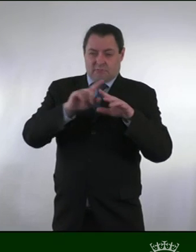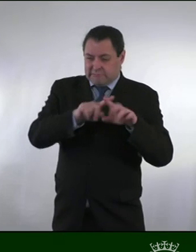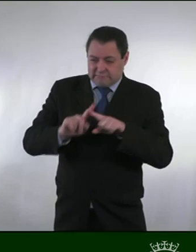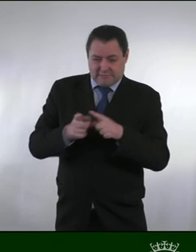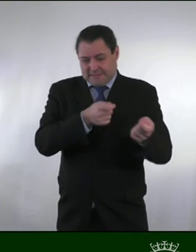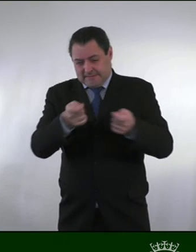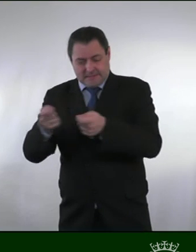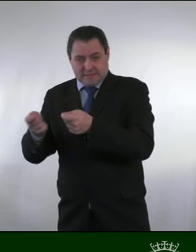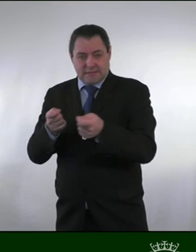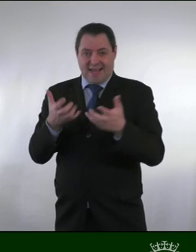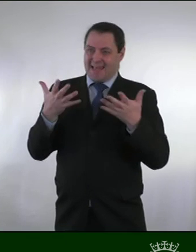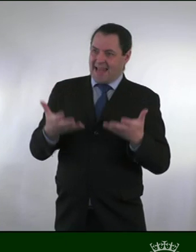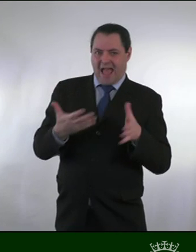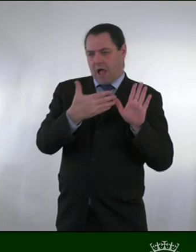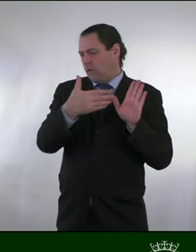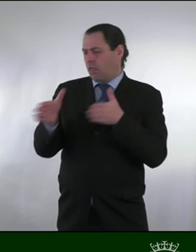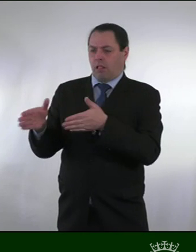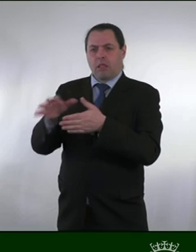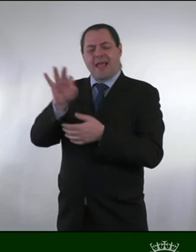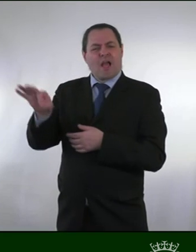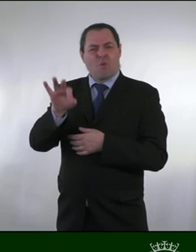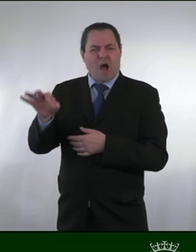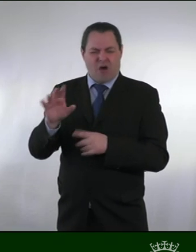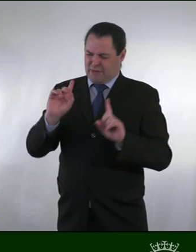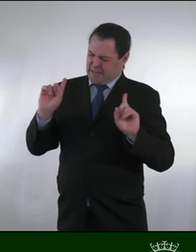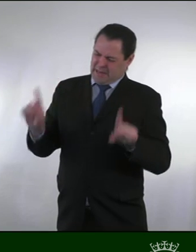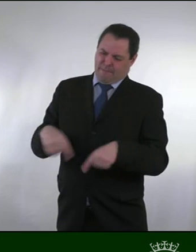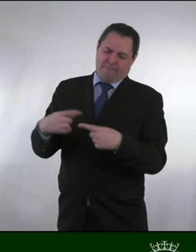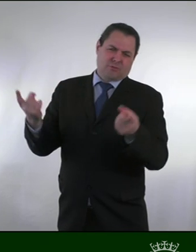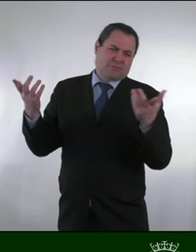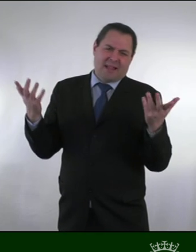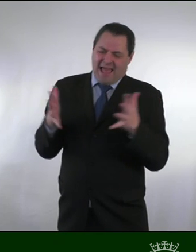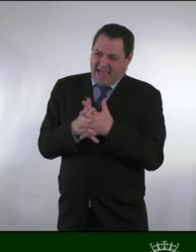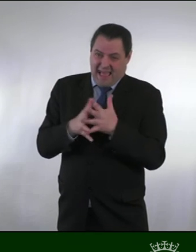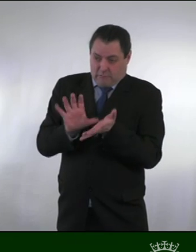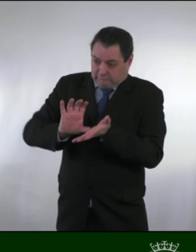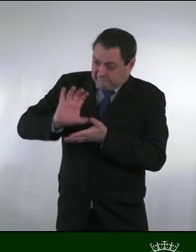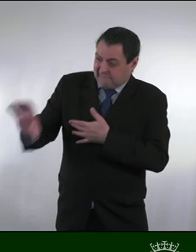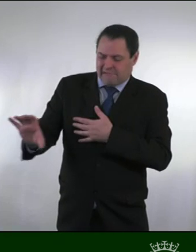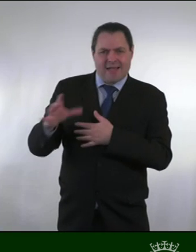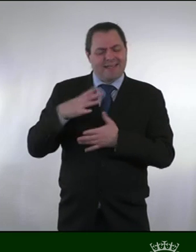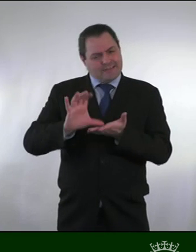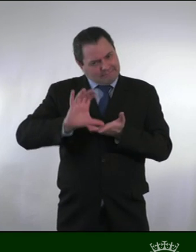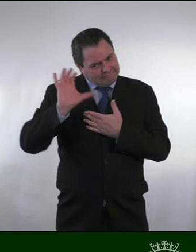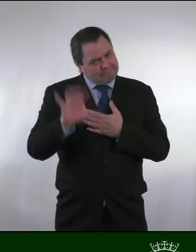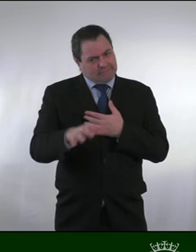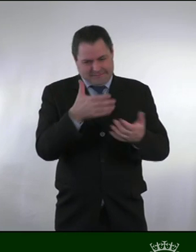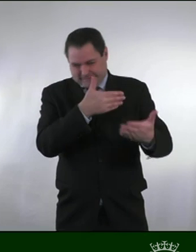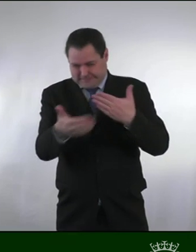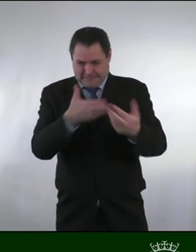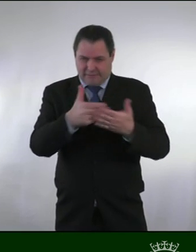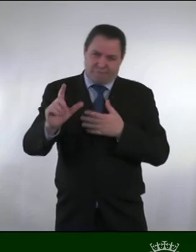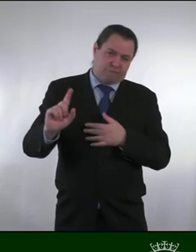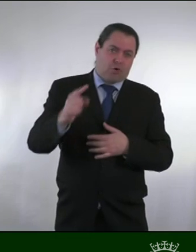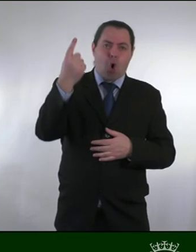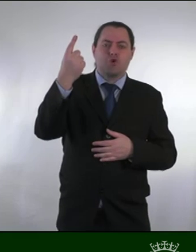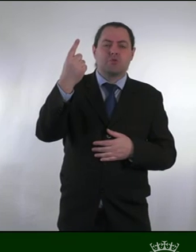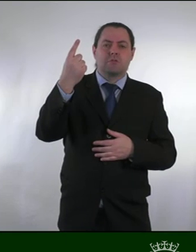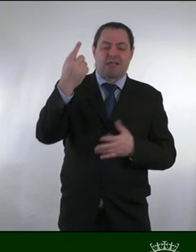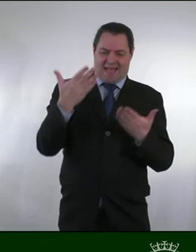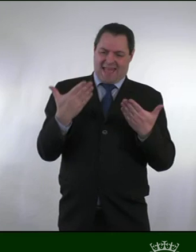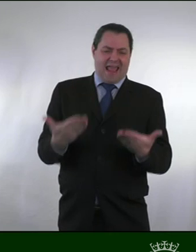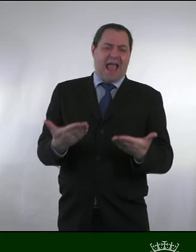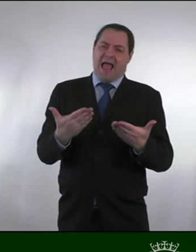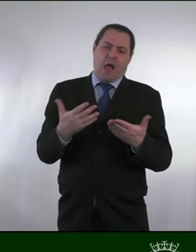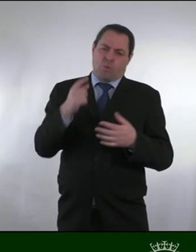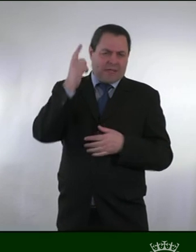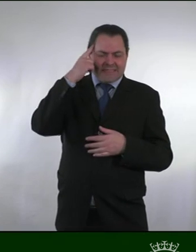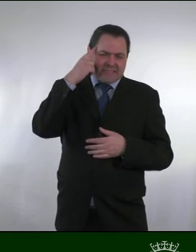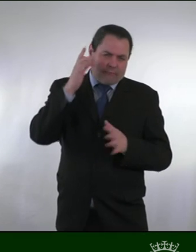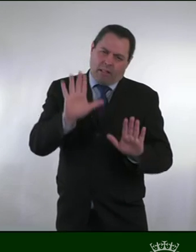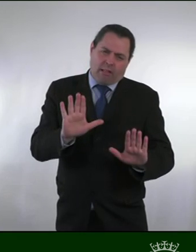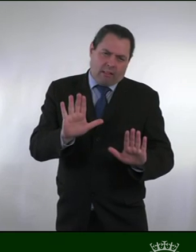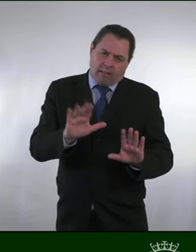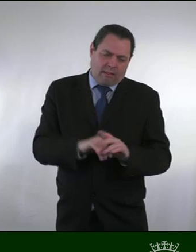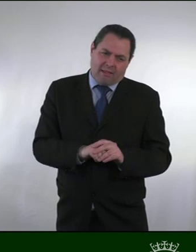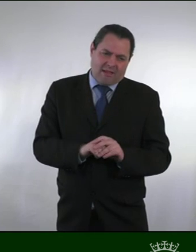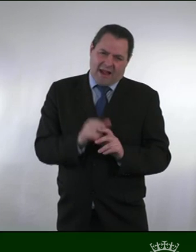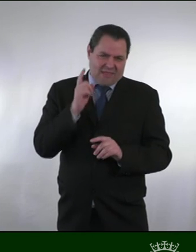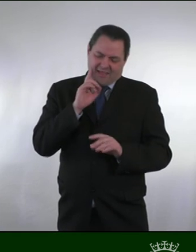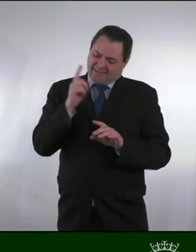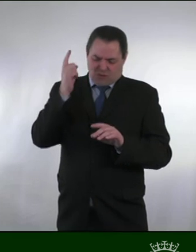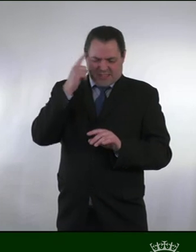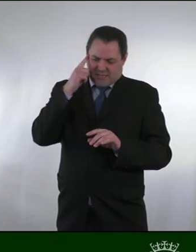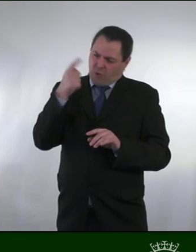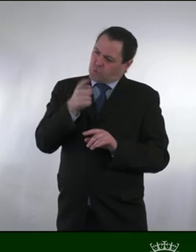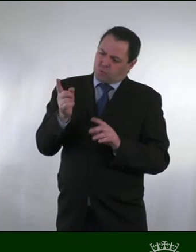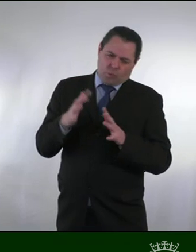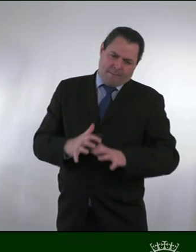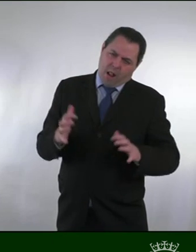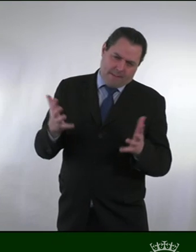The idea that we should consecrate vast state resources to an inquiry now, in the middle of the pandemic, does not seem sensible to me, and I do not believe that it would seem sensible to other Members.